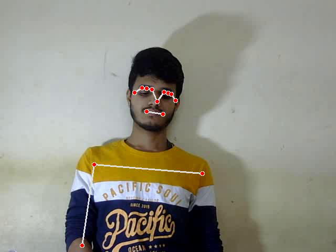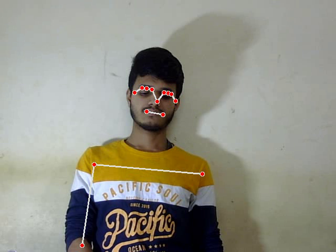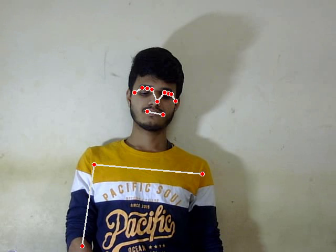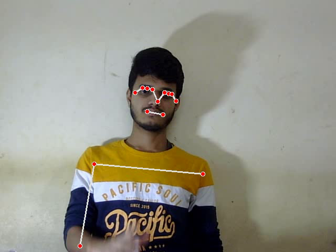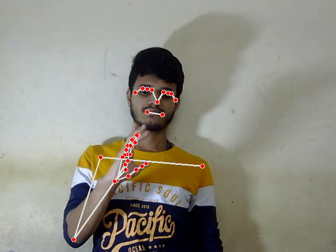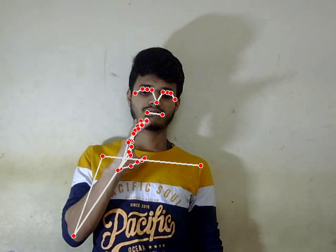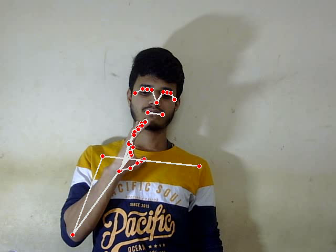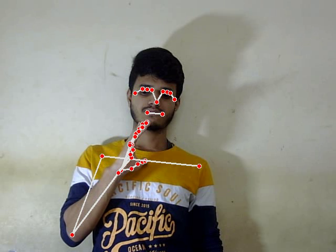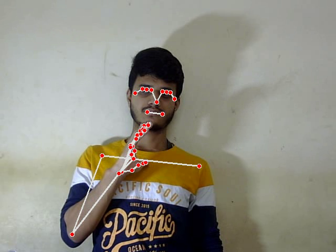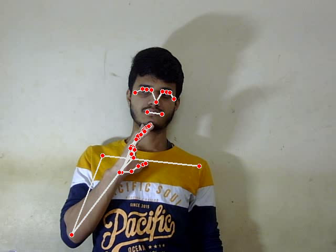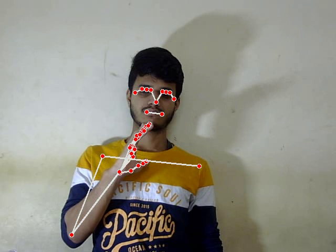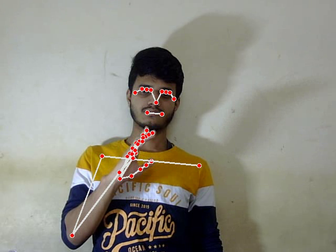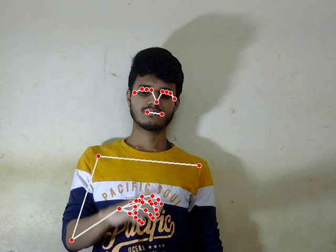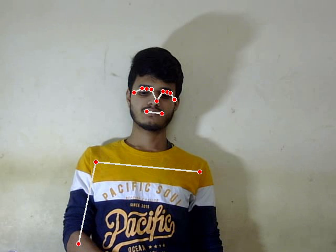fine